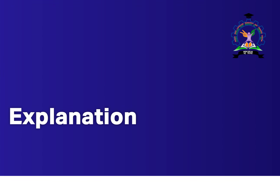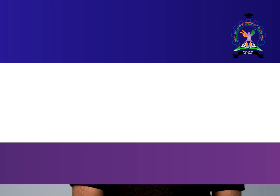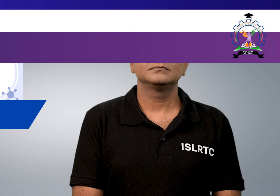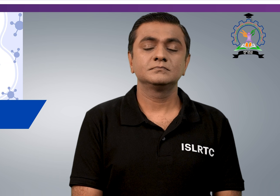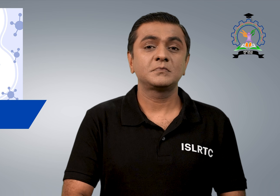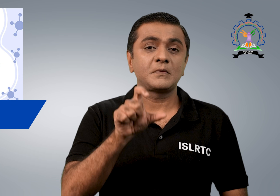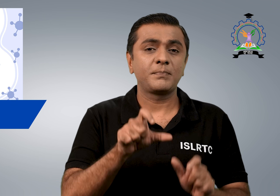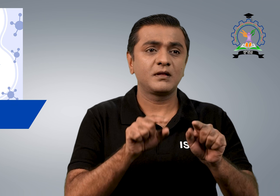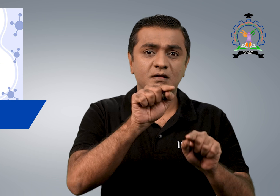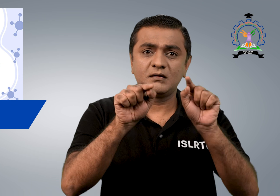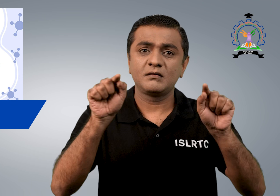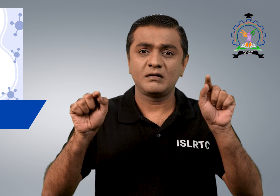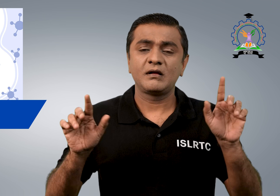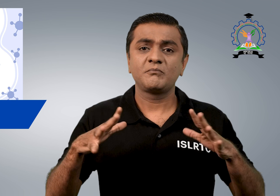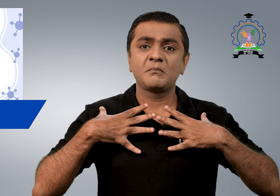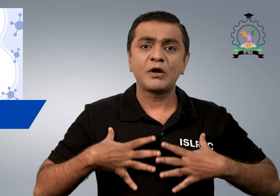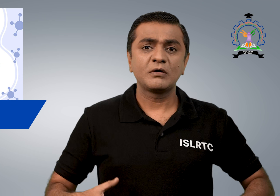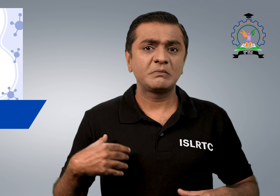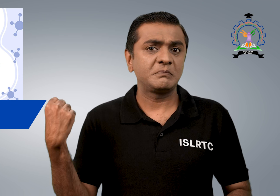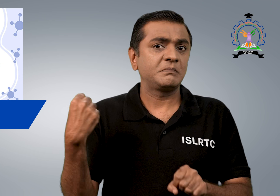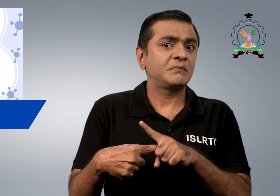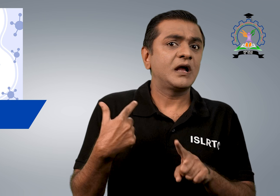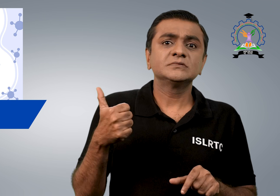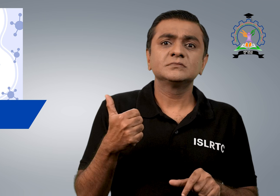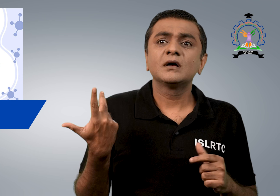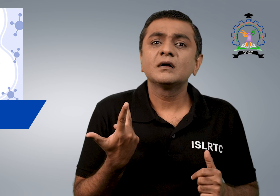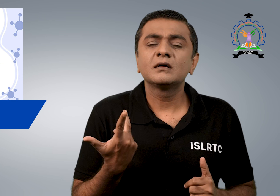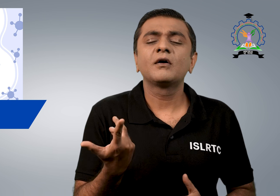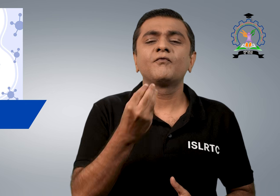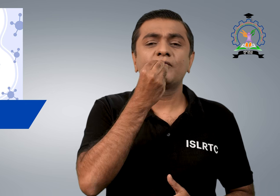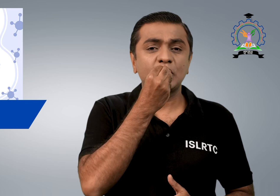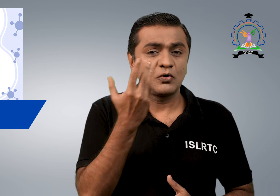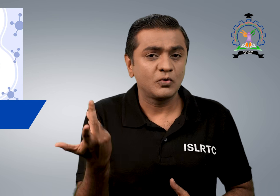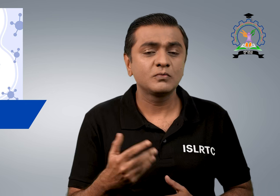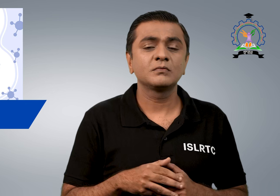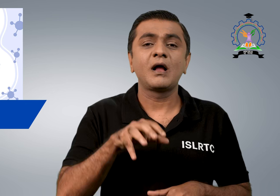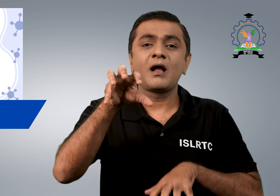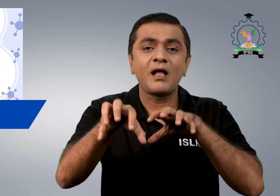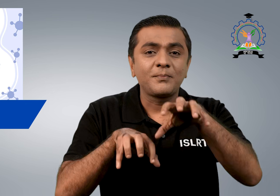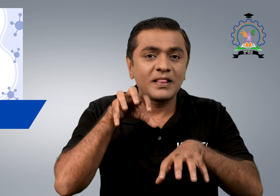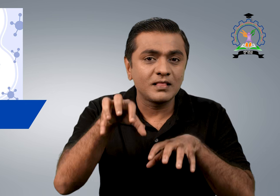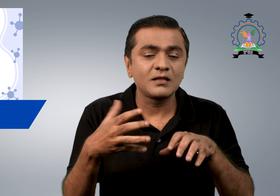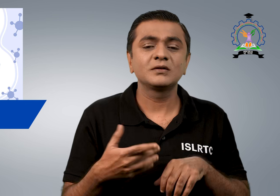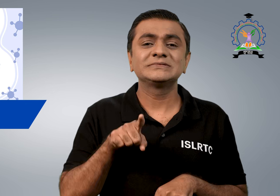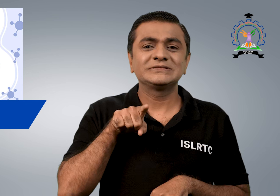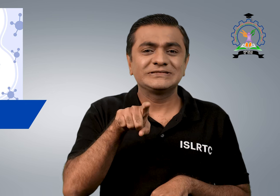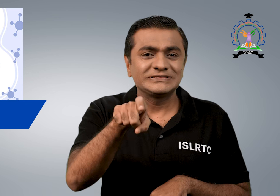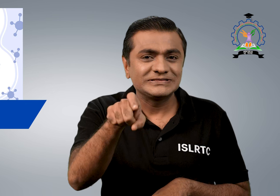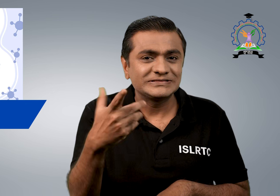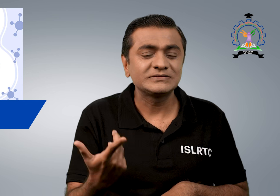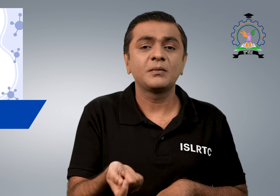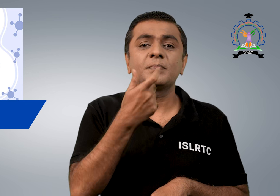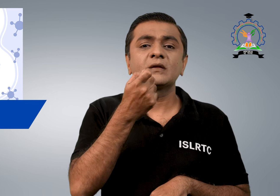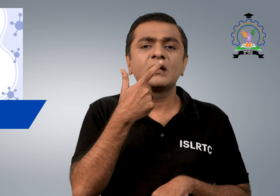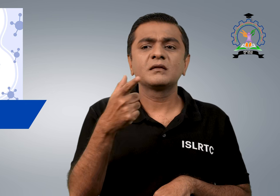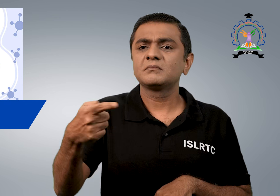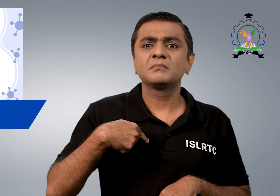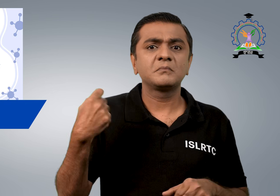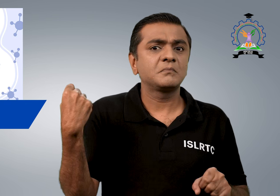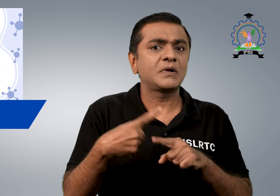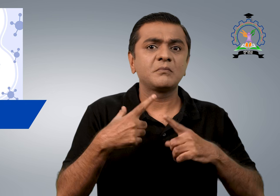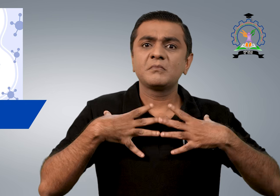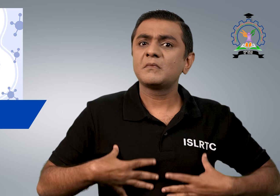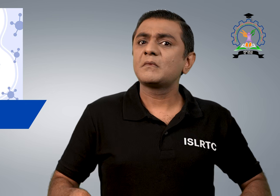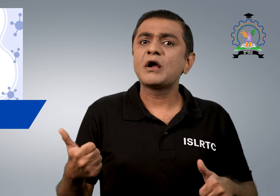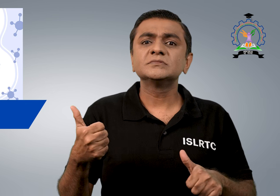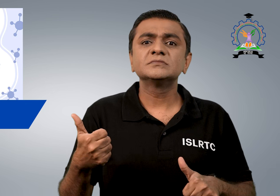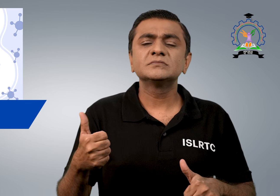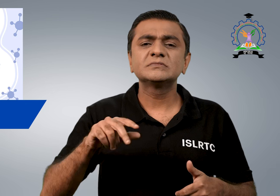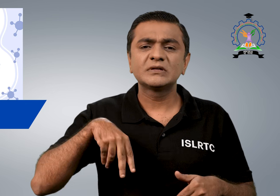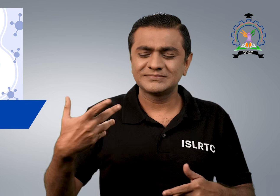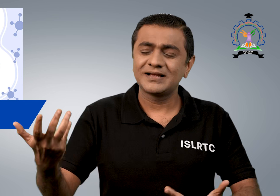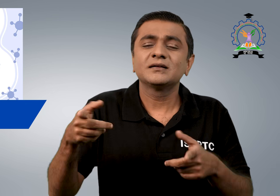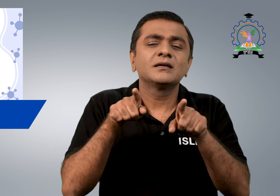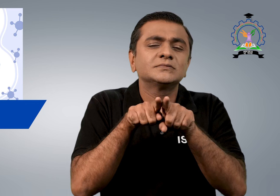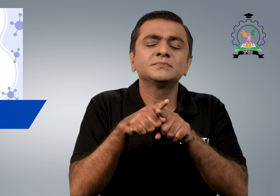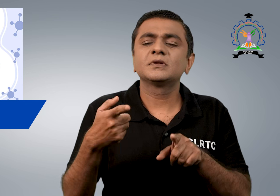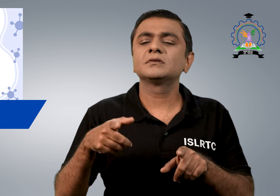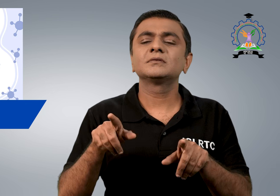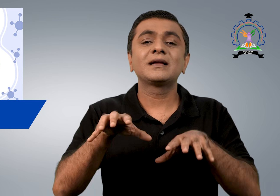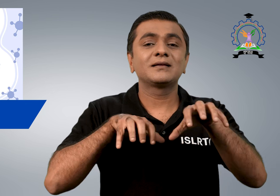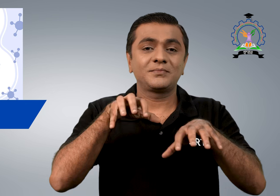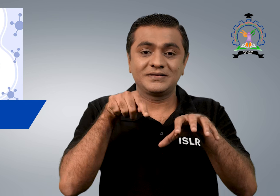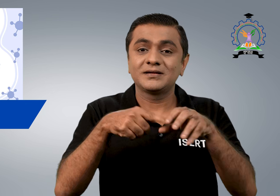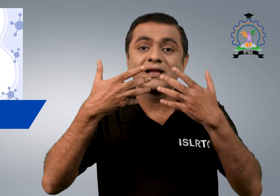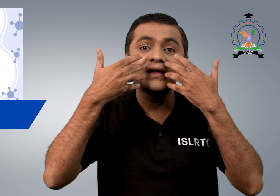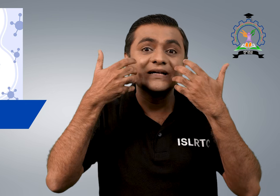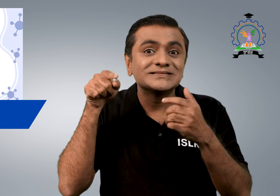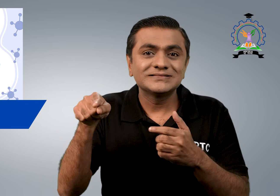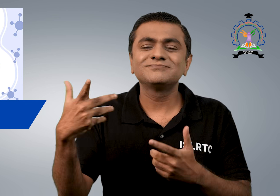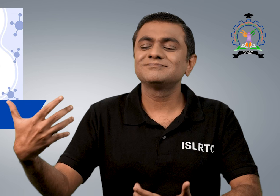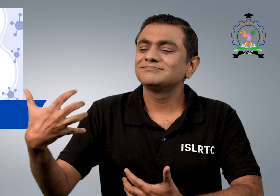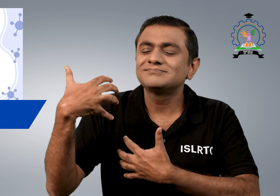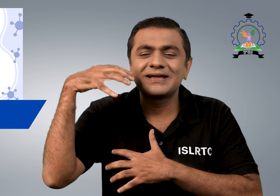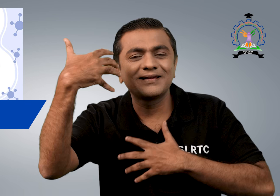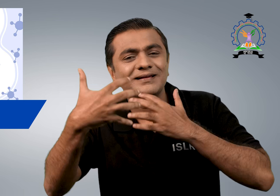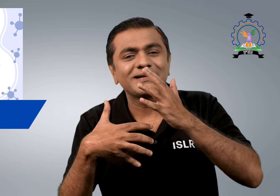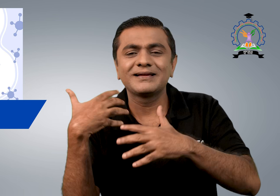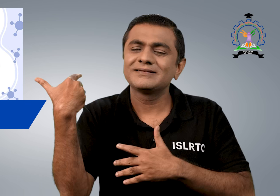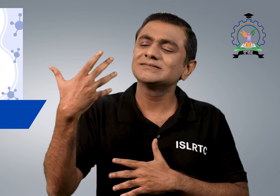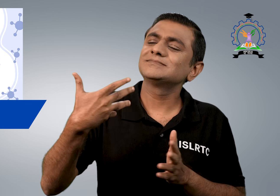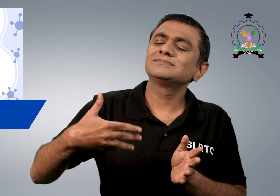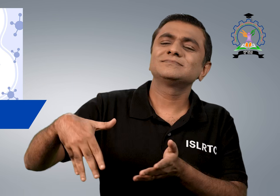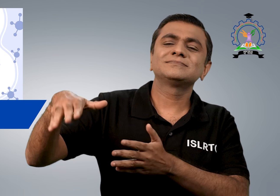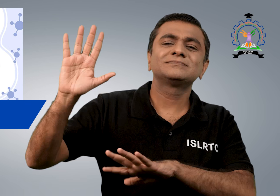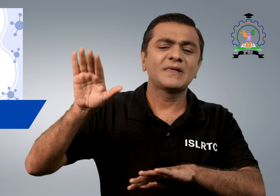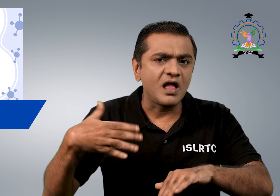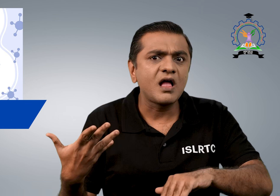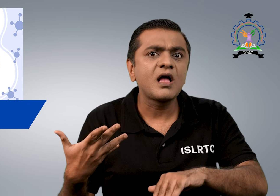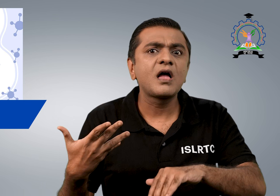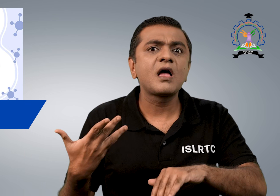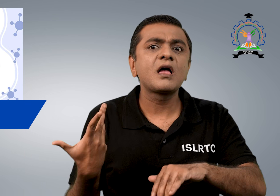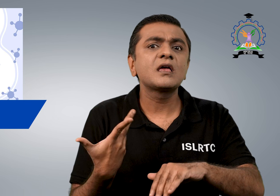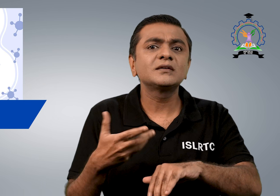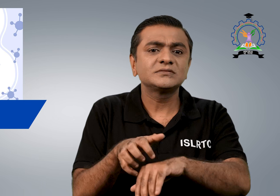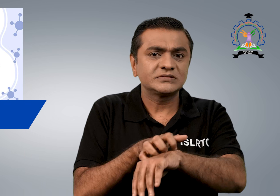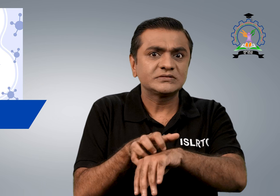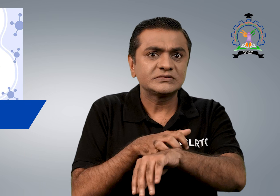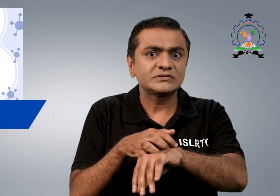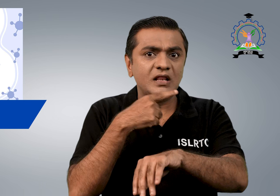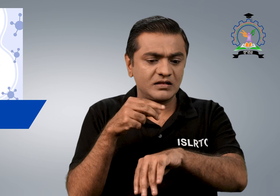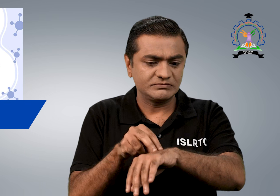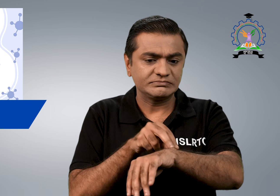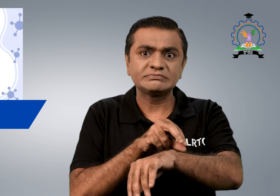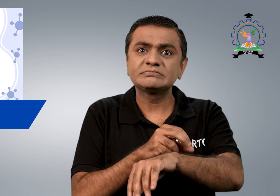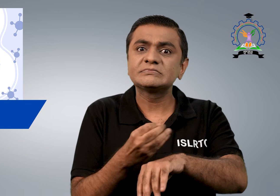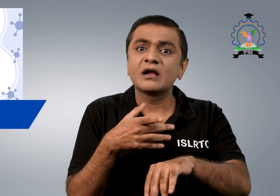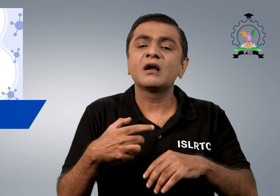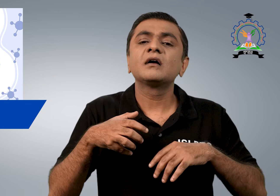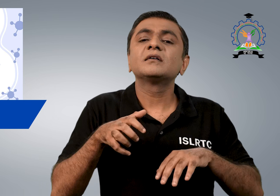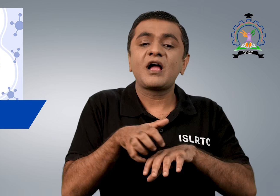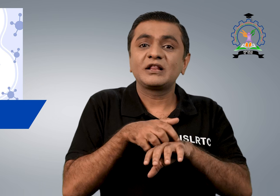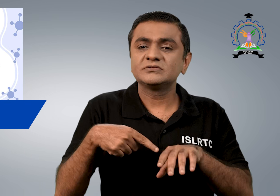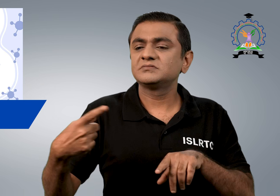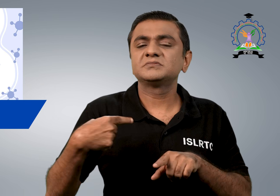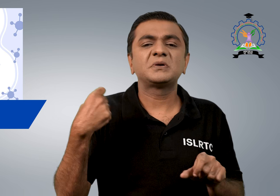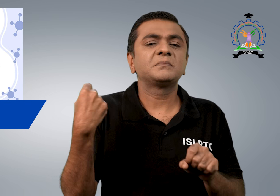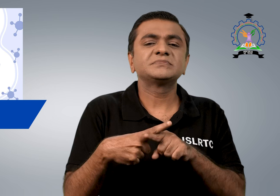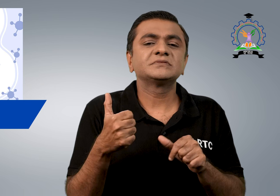Some people are allergic to certain foods, or some medications might not suit them, leading to hives. For example, a person allergic to cats may develop hives after coming into contact with one.